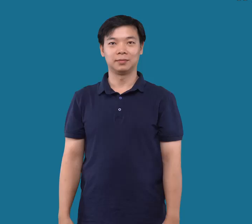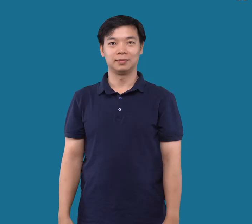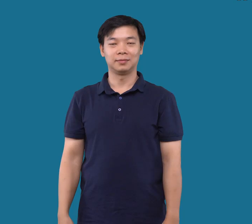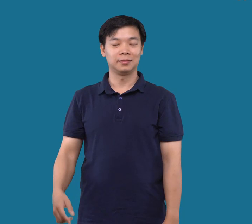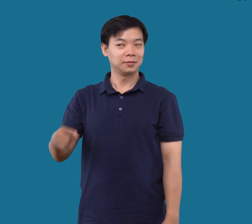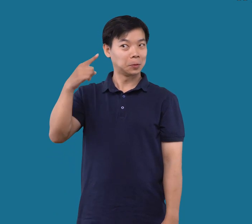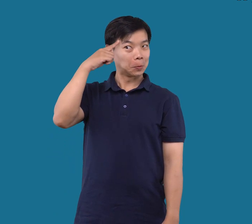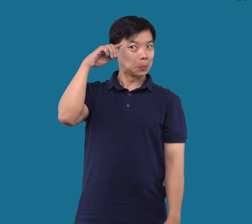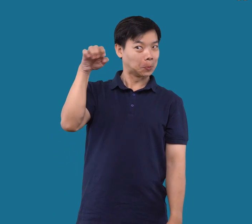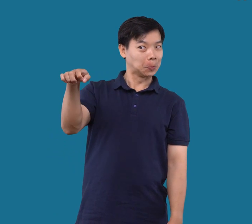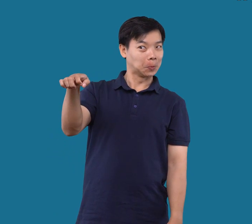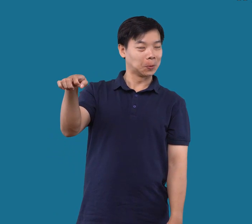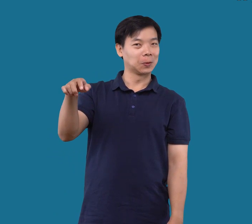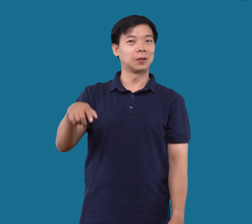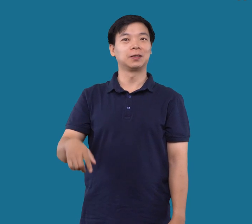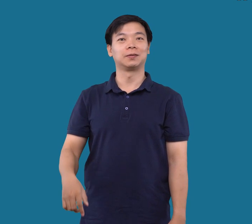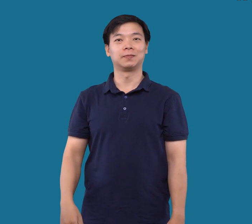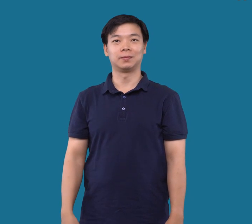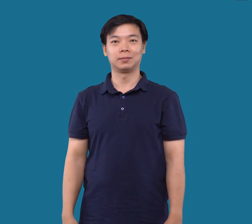cố ý (như cố tình)